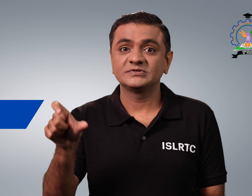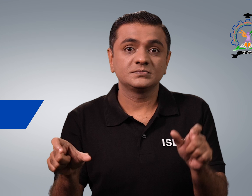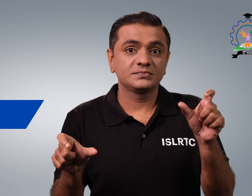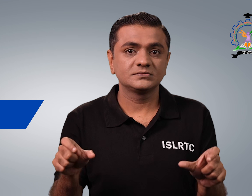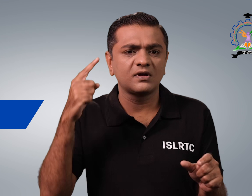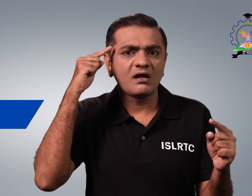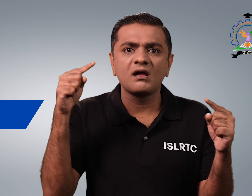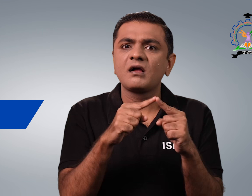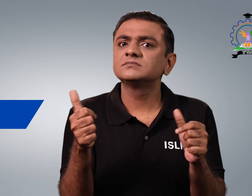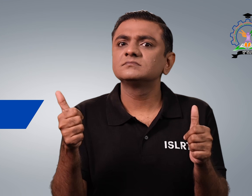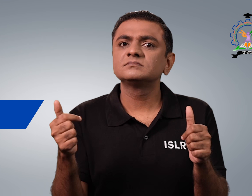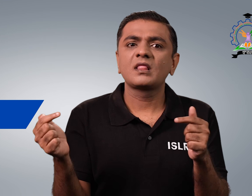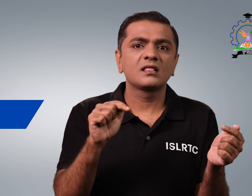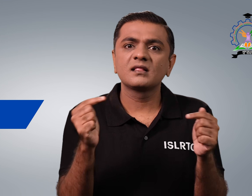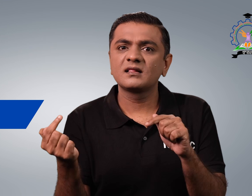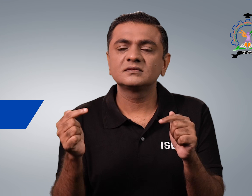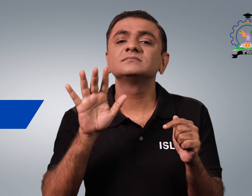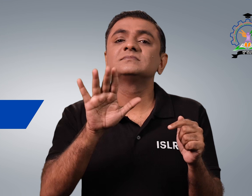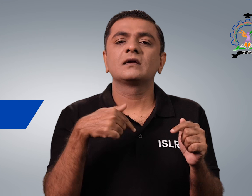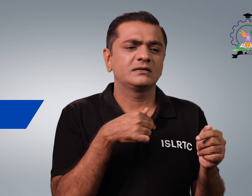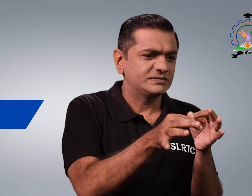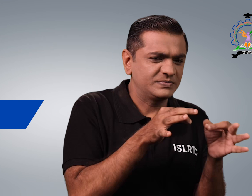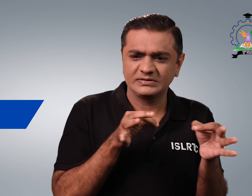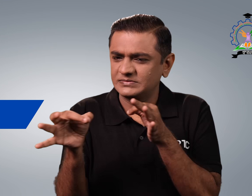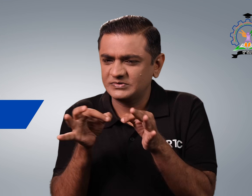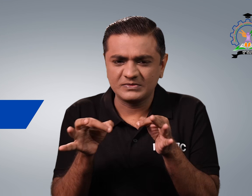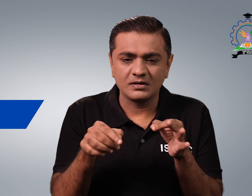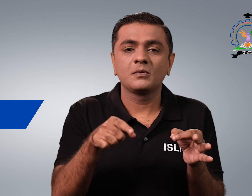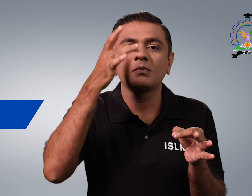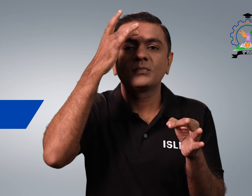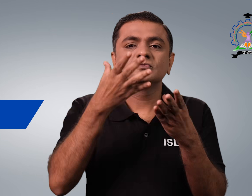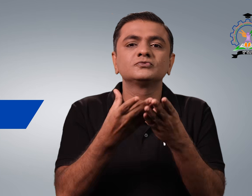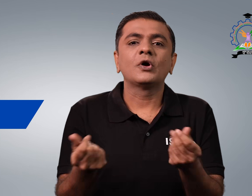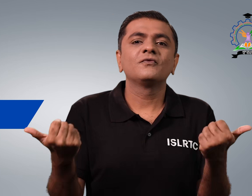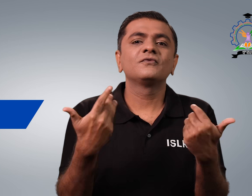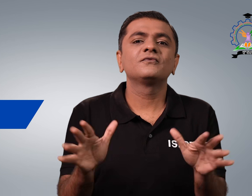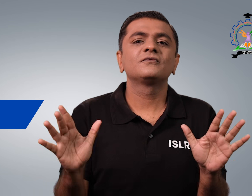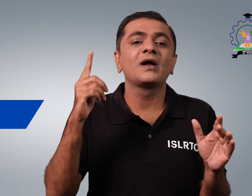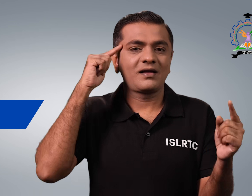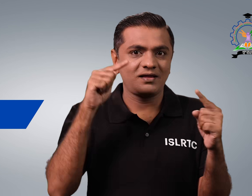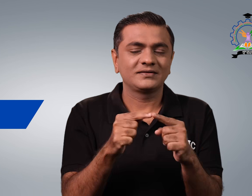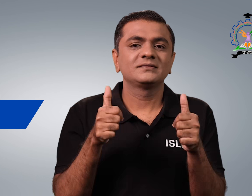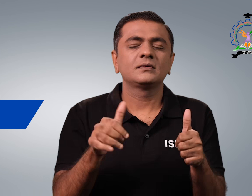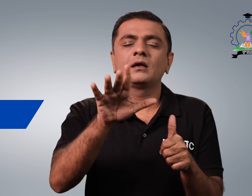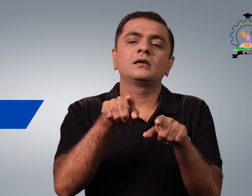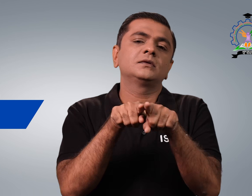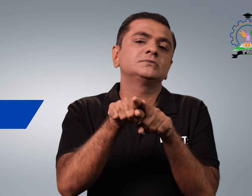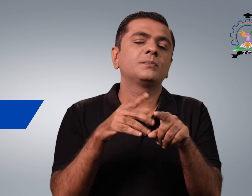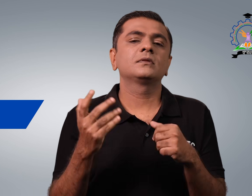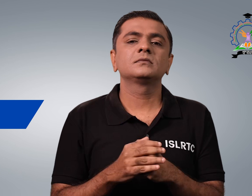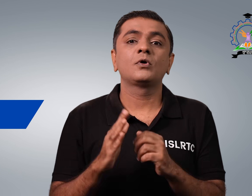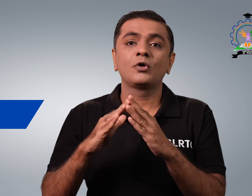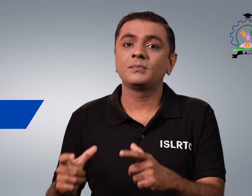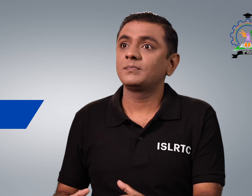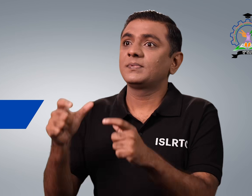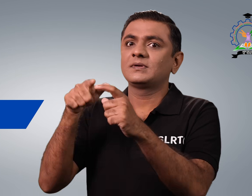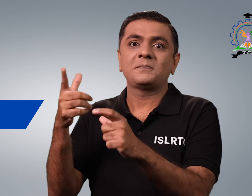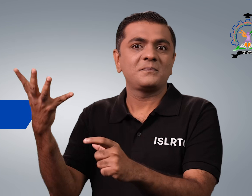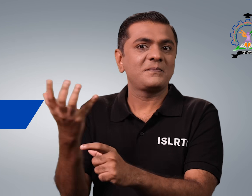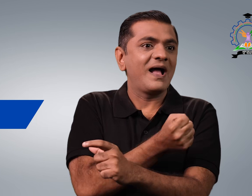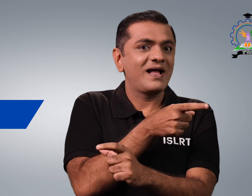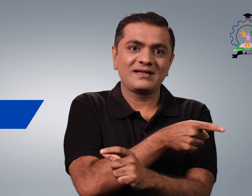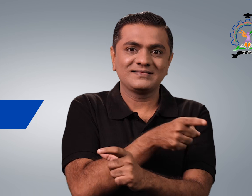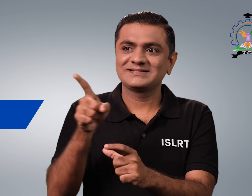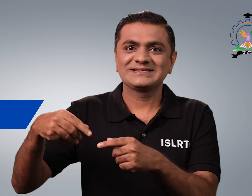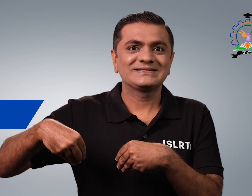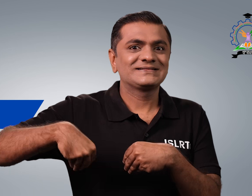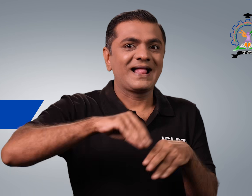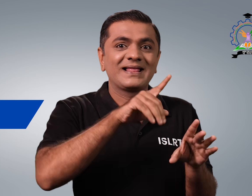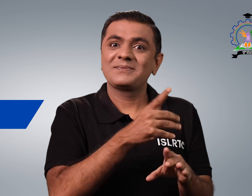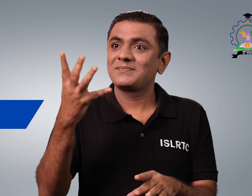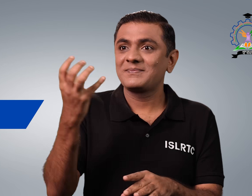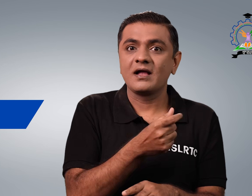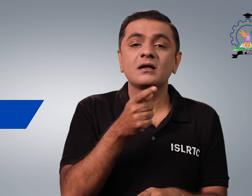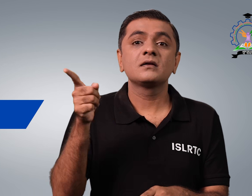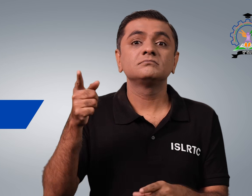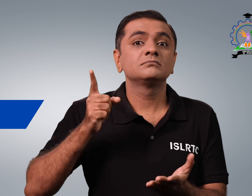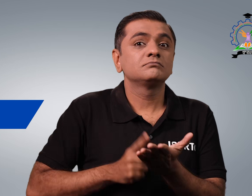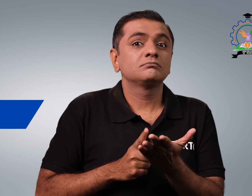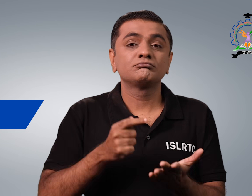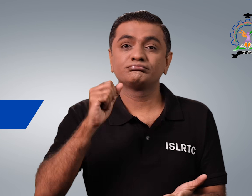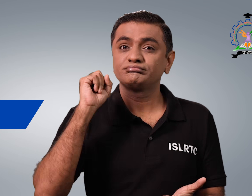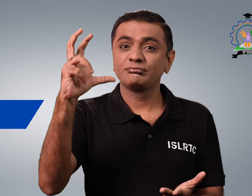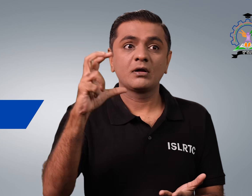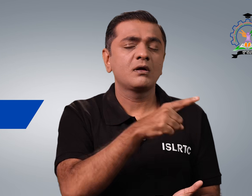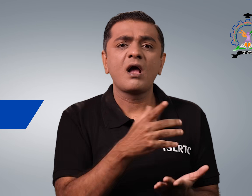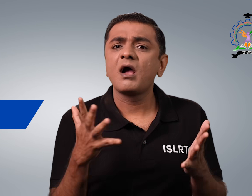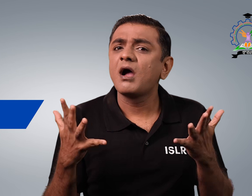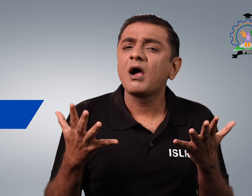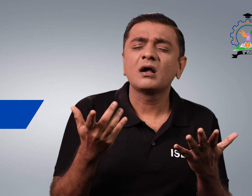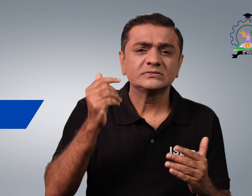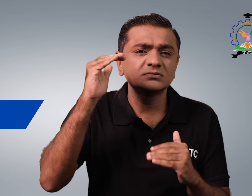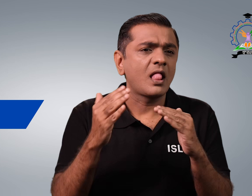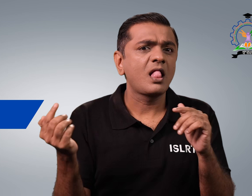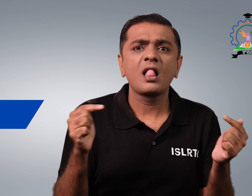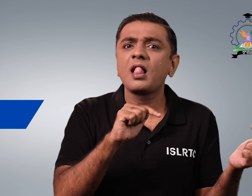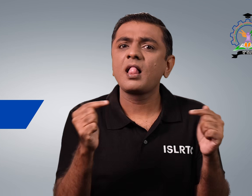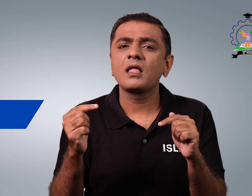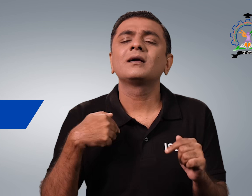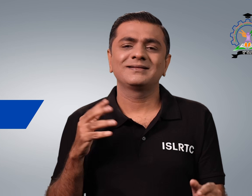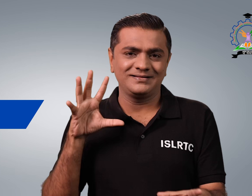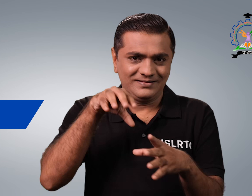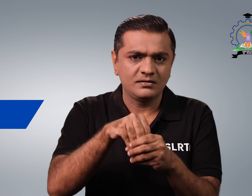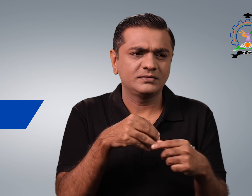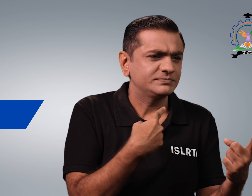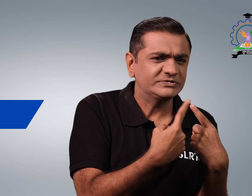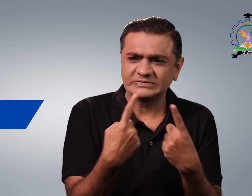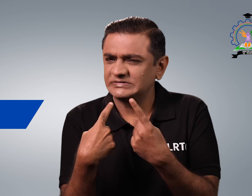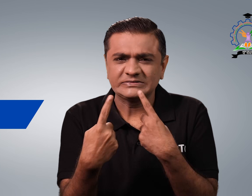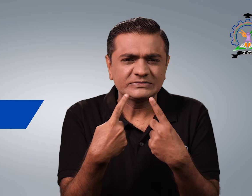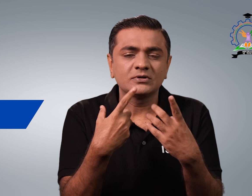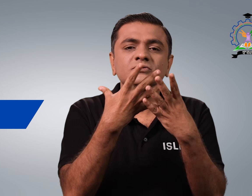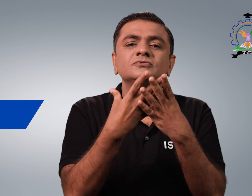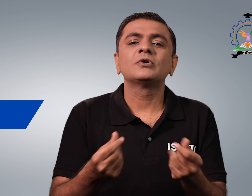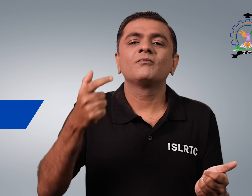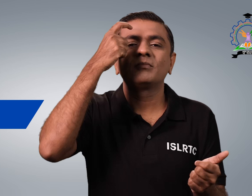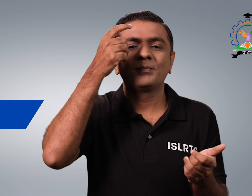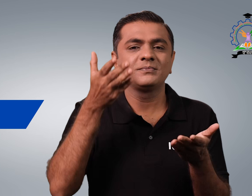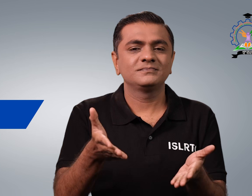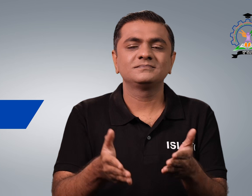A dealmaker is a person skilled at negotiating and closing deals or agreements. For example, a dealmaker helps negotiate and finalise a deal between a home seller and a home buyer.